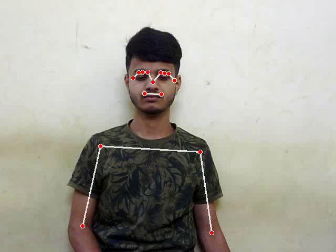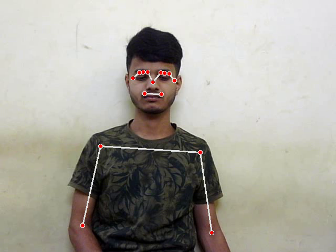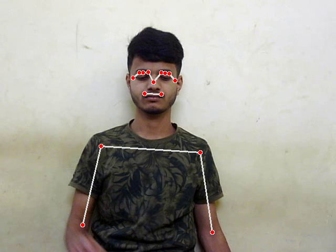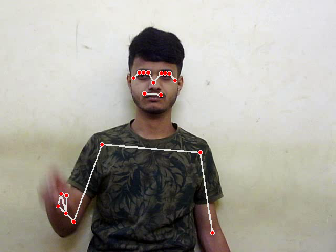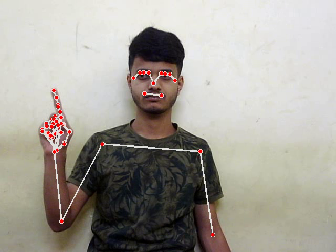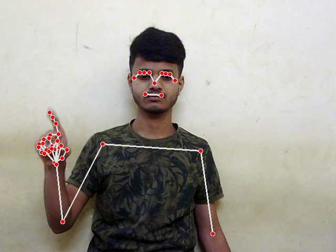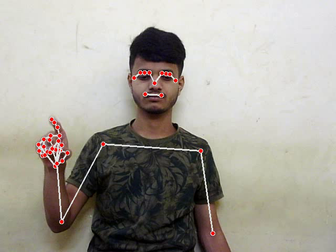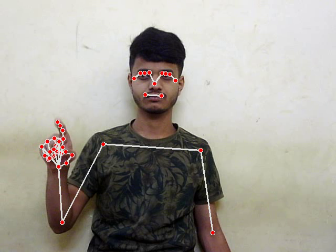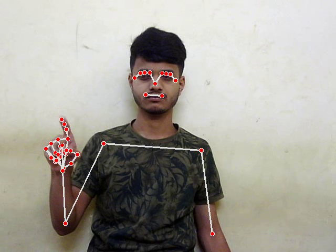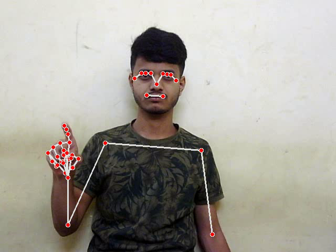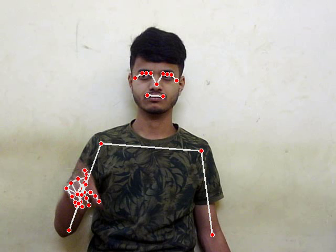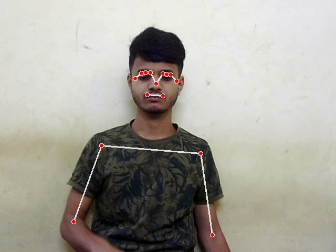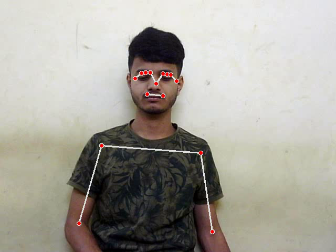need